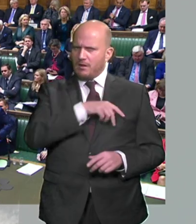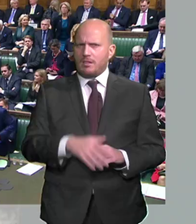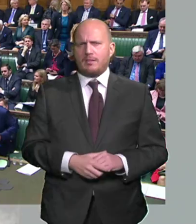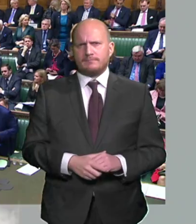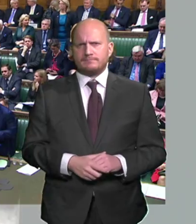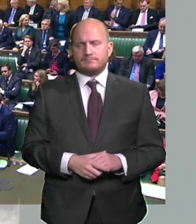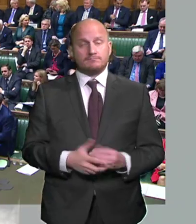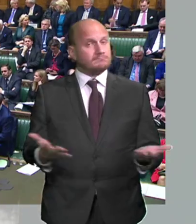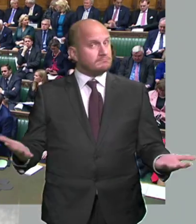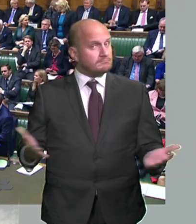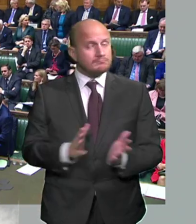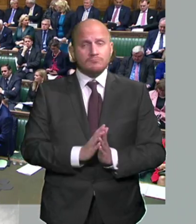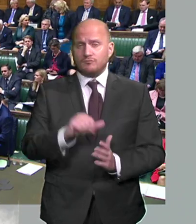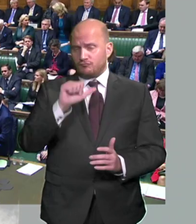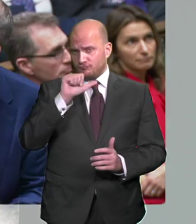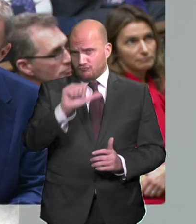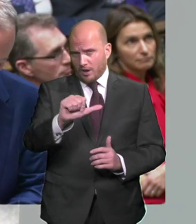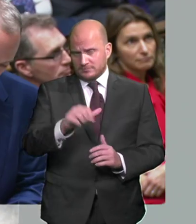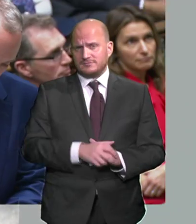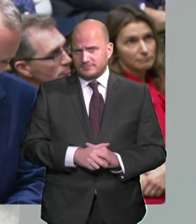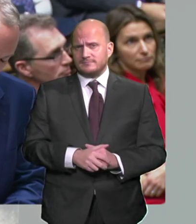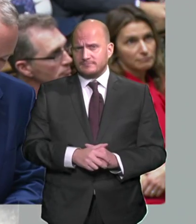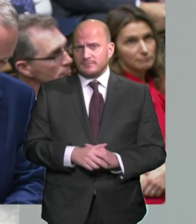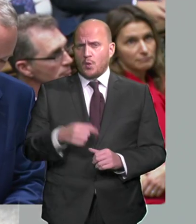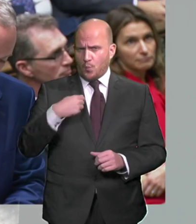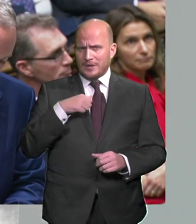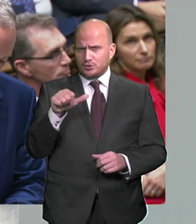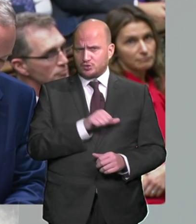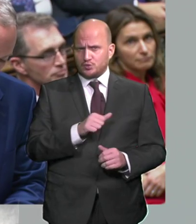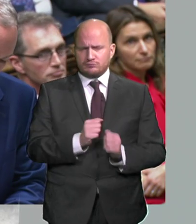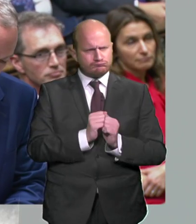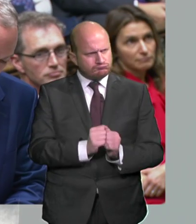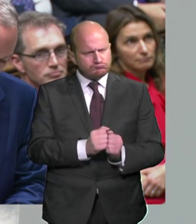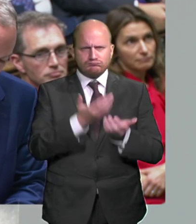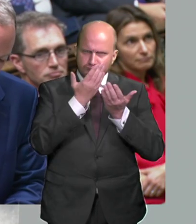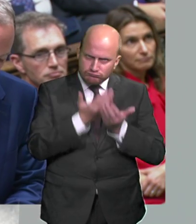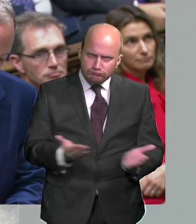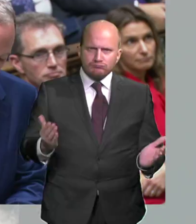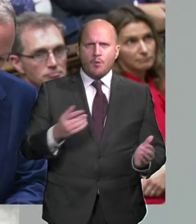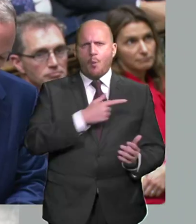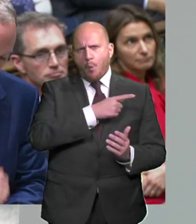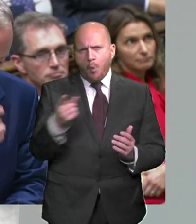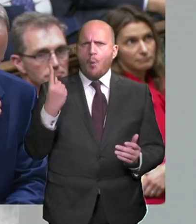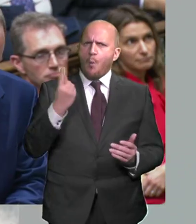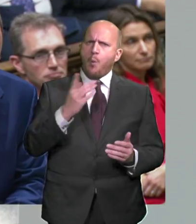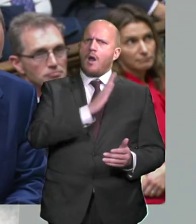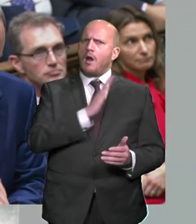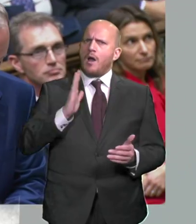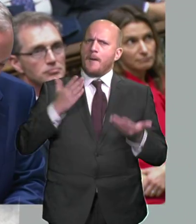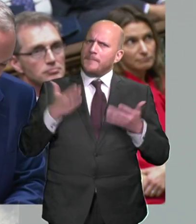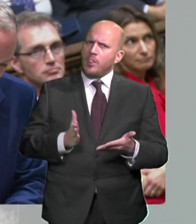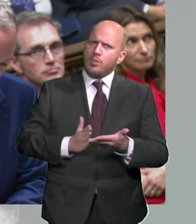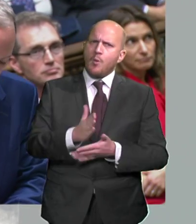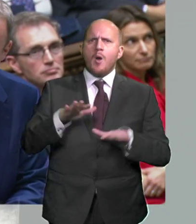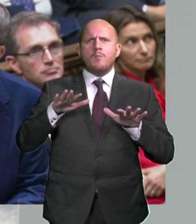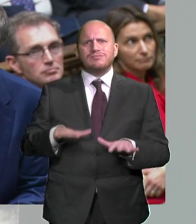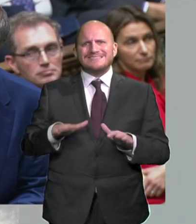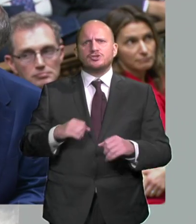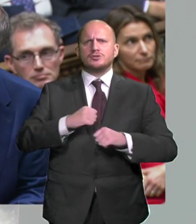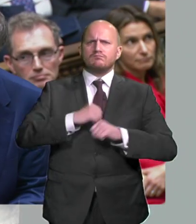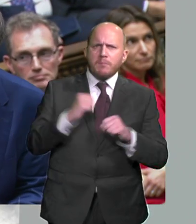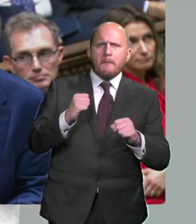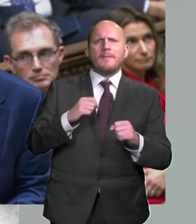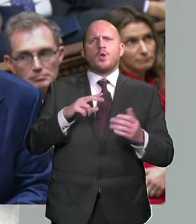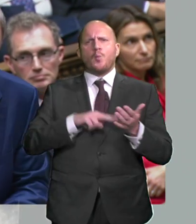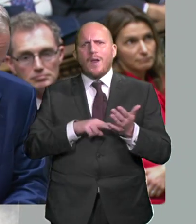My right honourable friend is absolutely right. We should forever be grateful to all those service personnel who participated in the British nuclear testing programme.